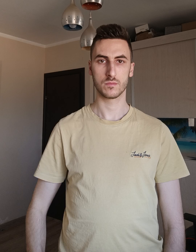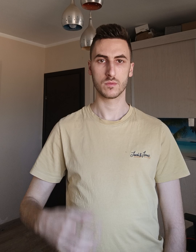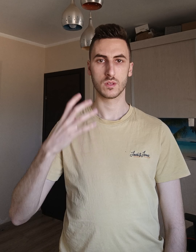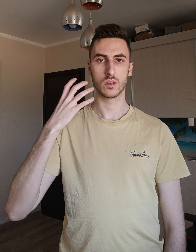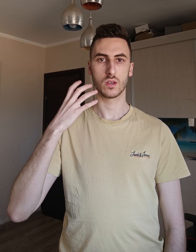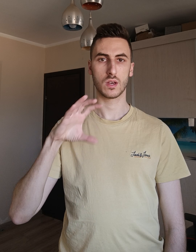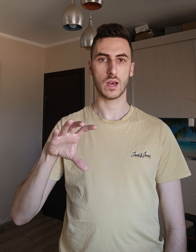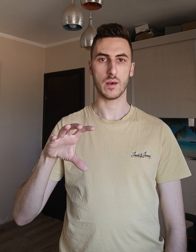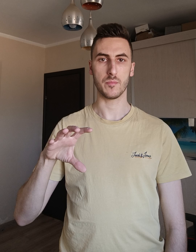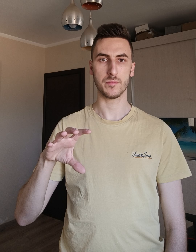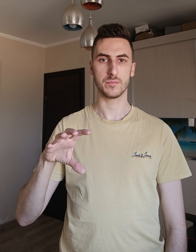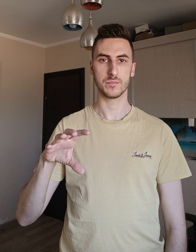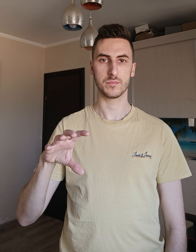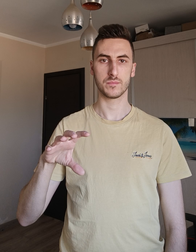חם